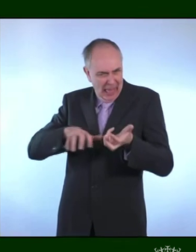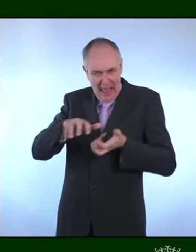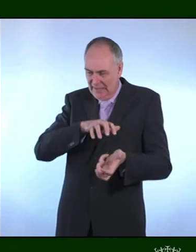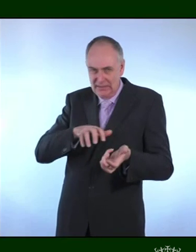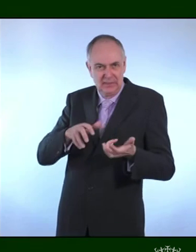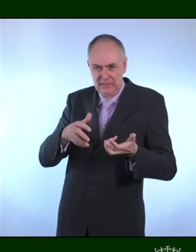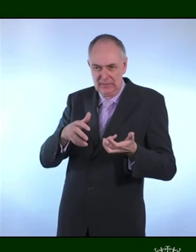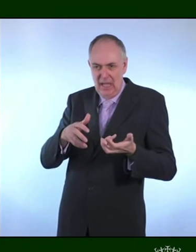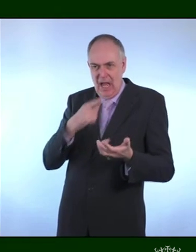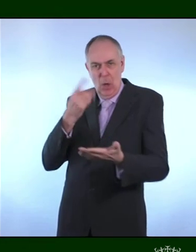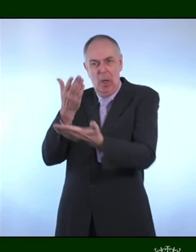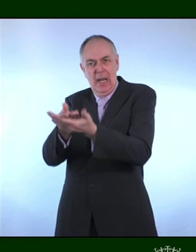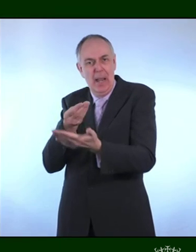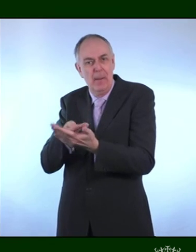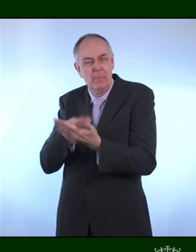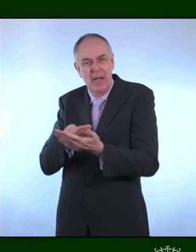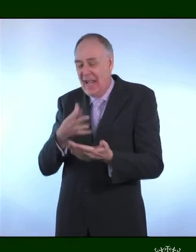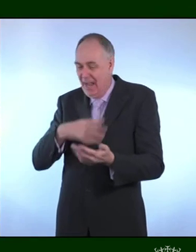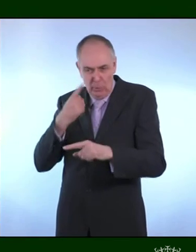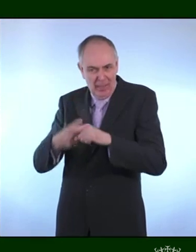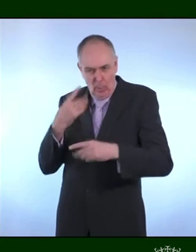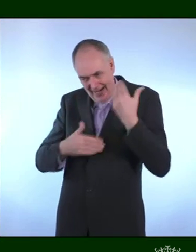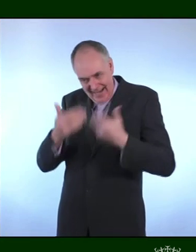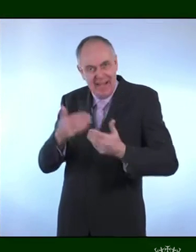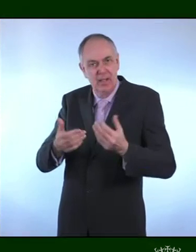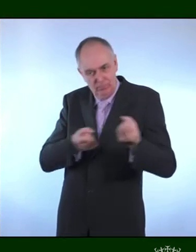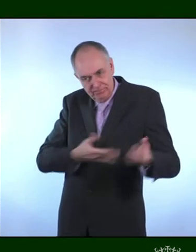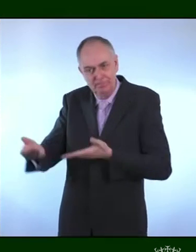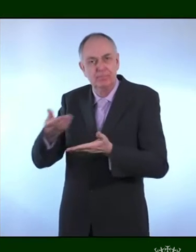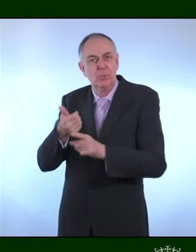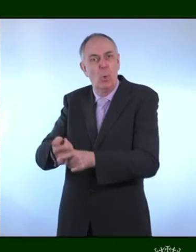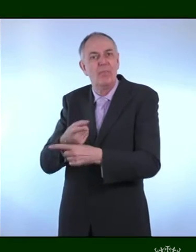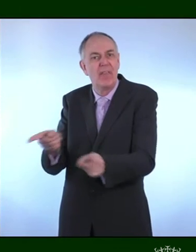It is essential that we cut through the bureaucracy and make it work.